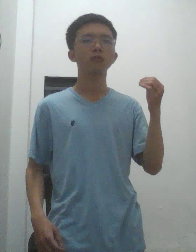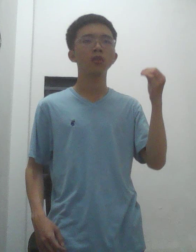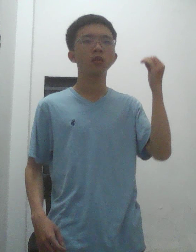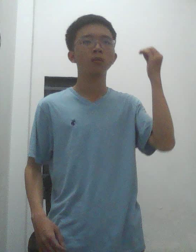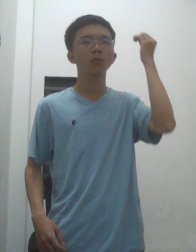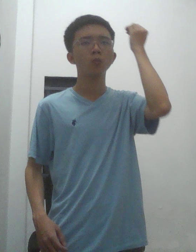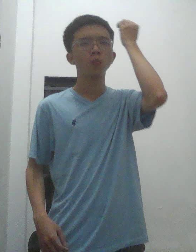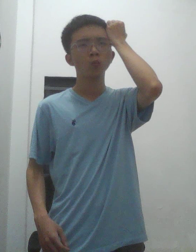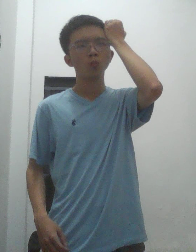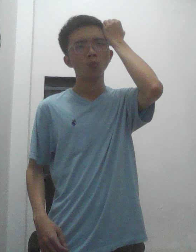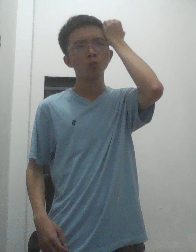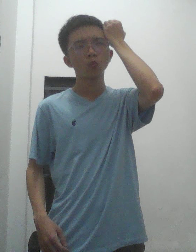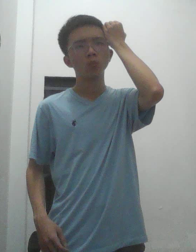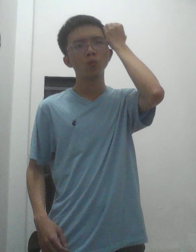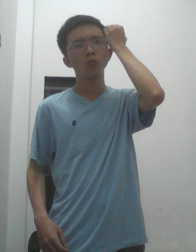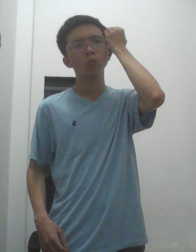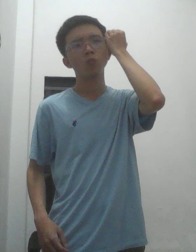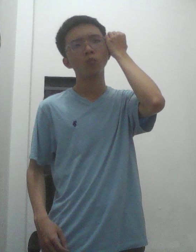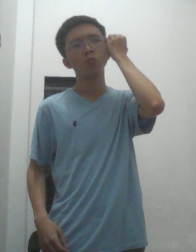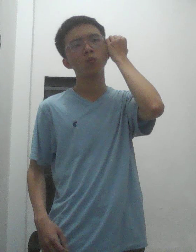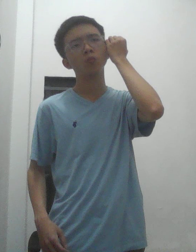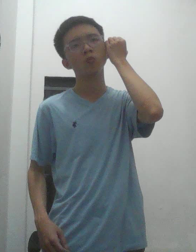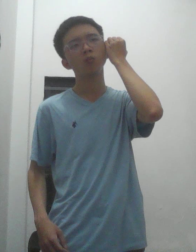oi troi